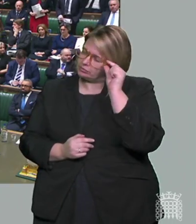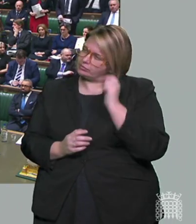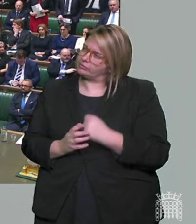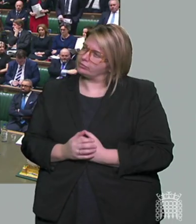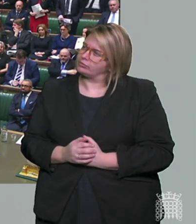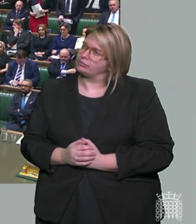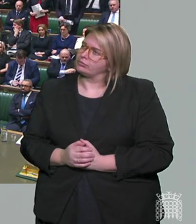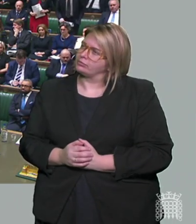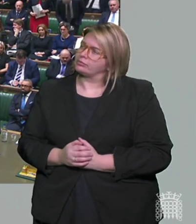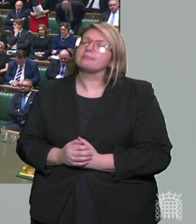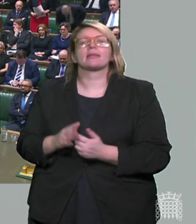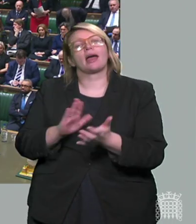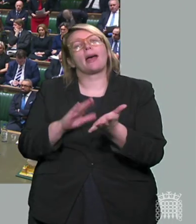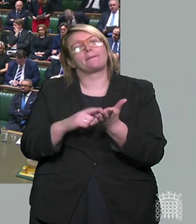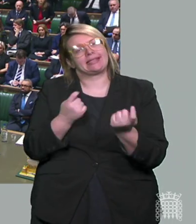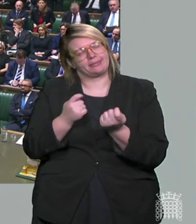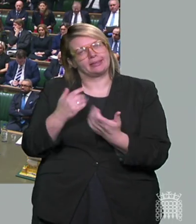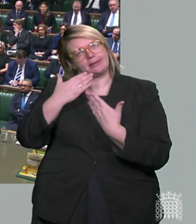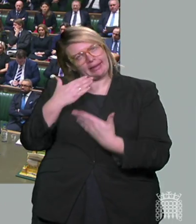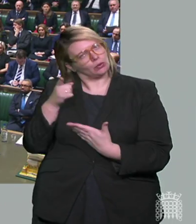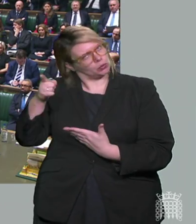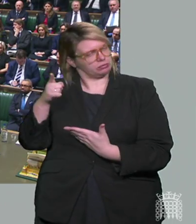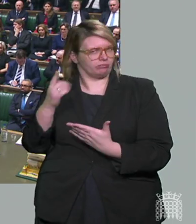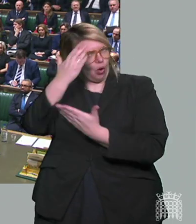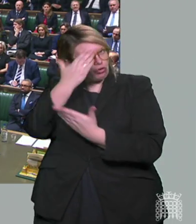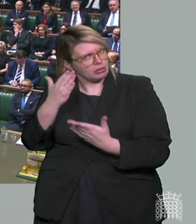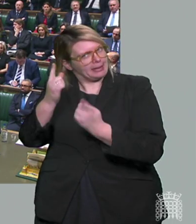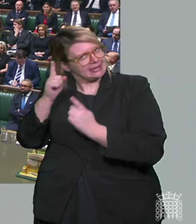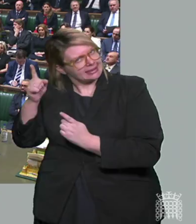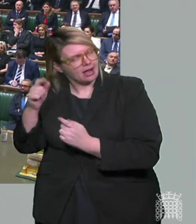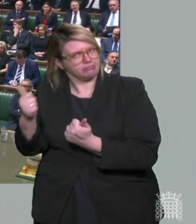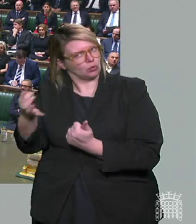I thank my right honourable Friend for her question.